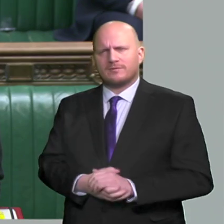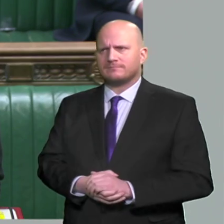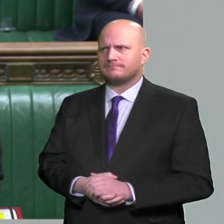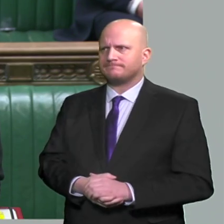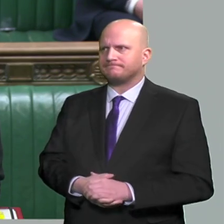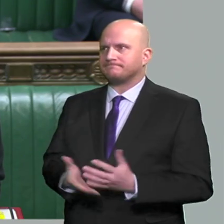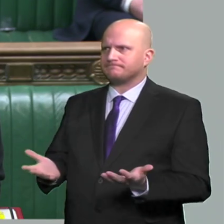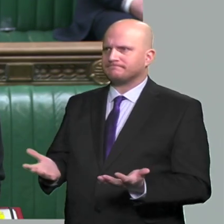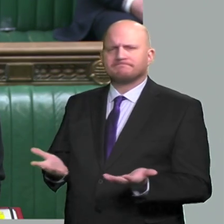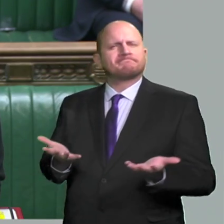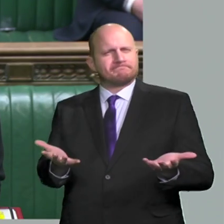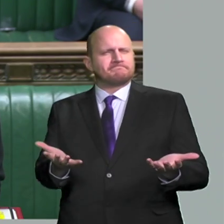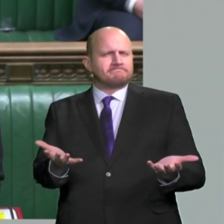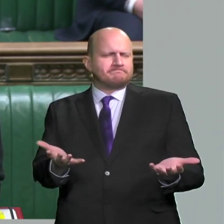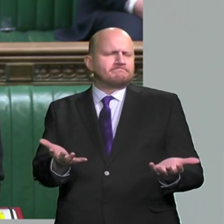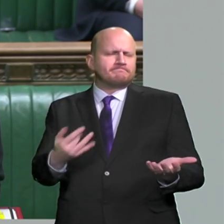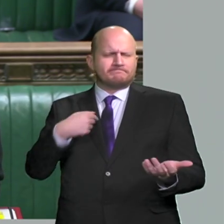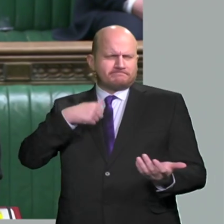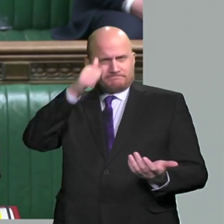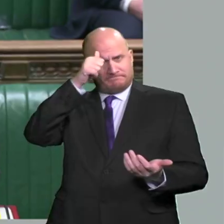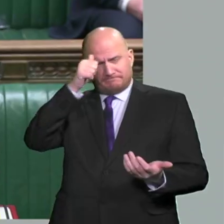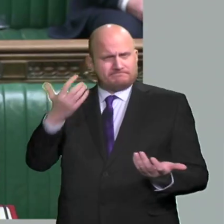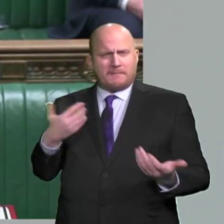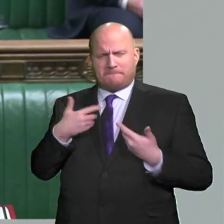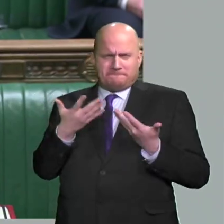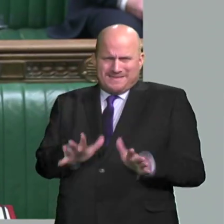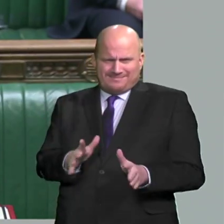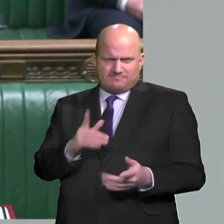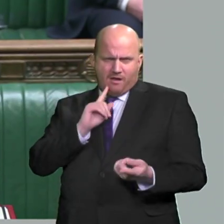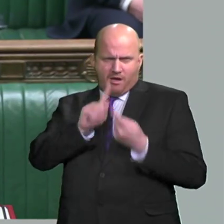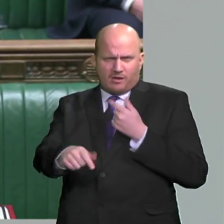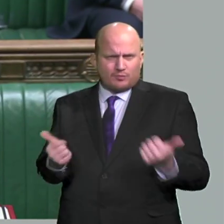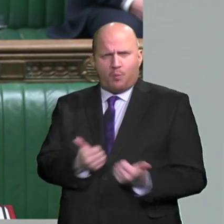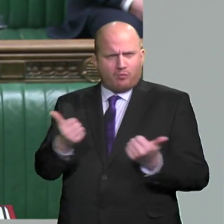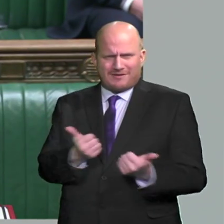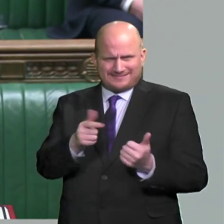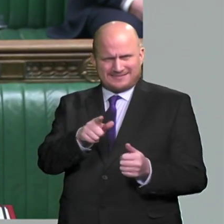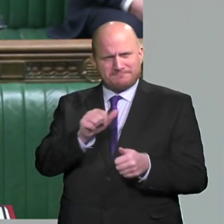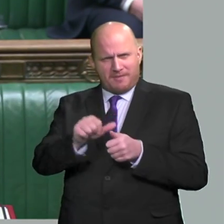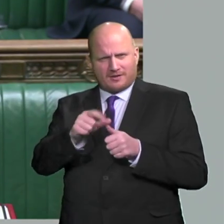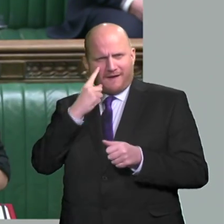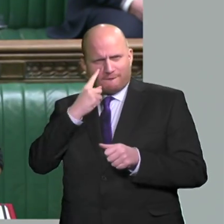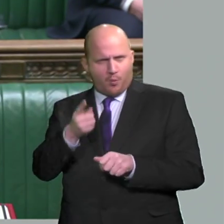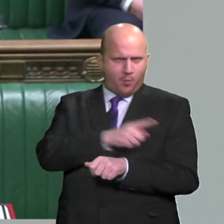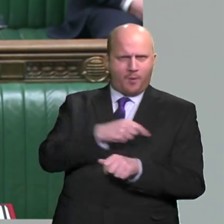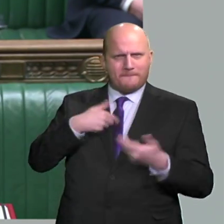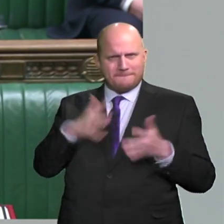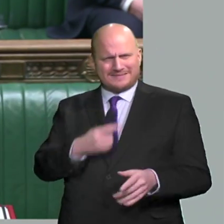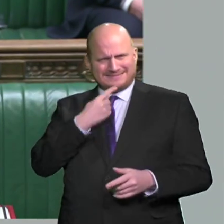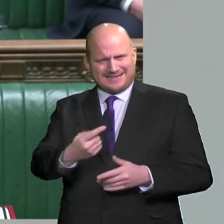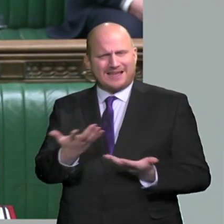We do know that work is the best route out of poverty and the best way to tackle those deep-rooted disadvantages.